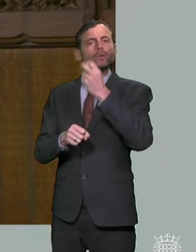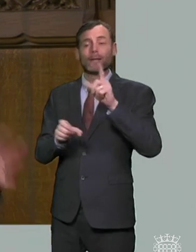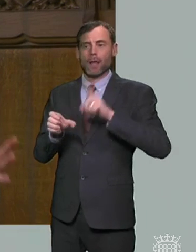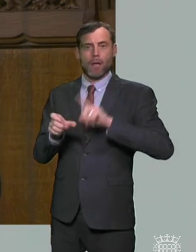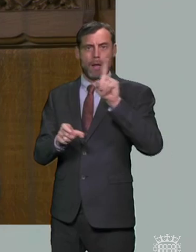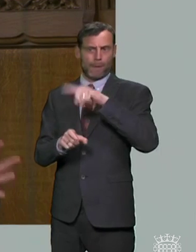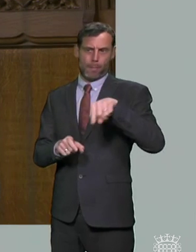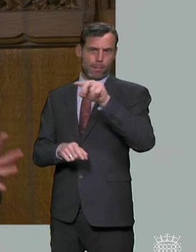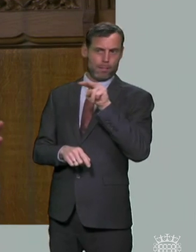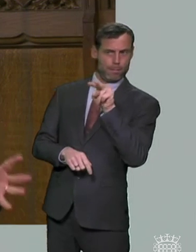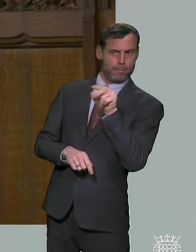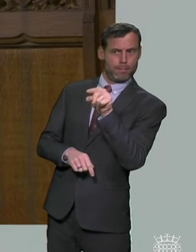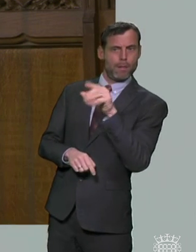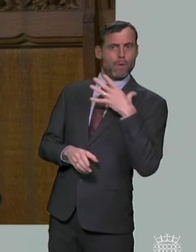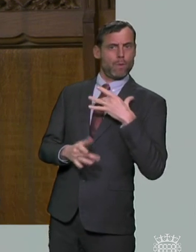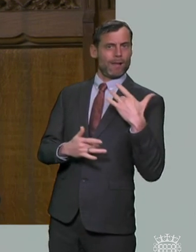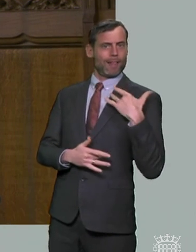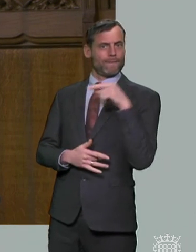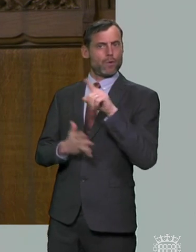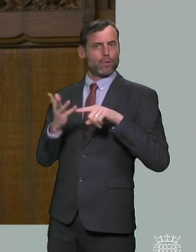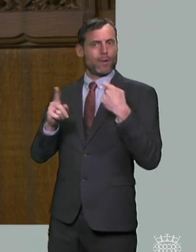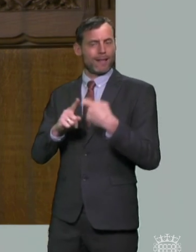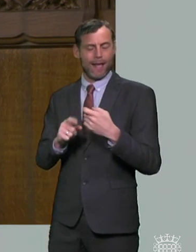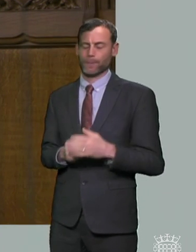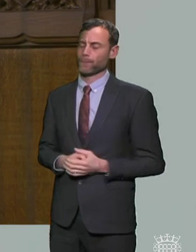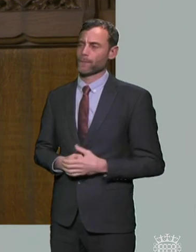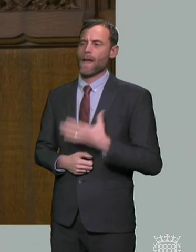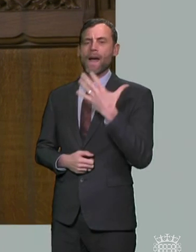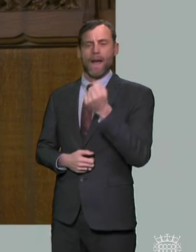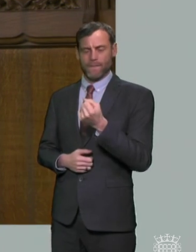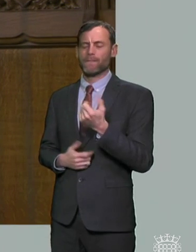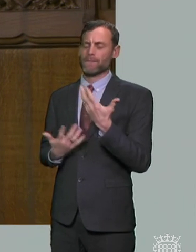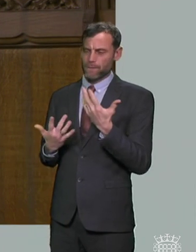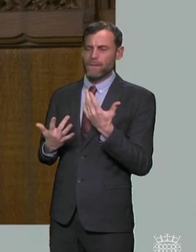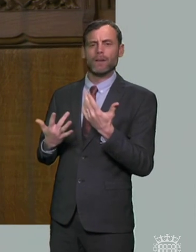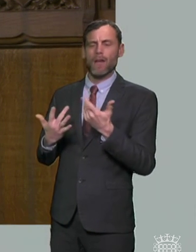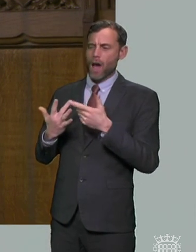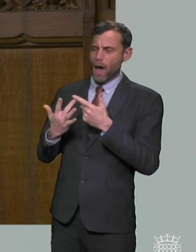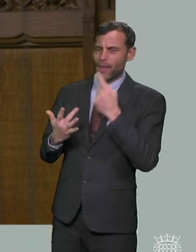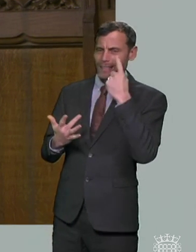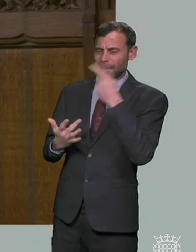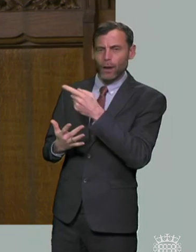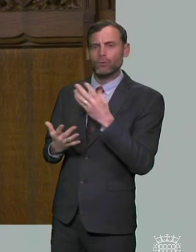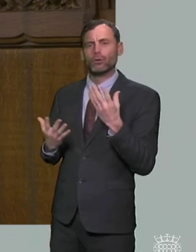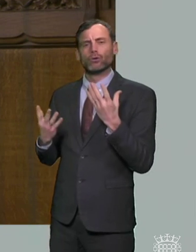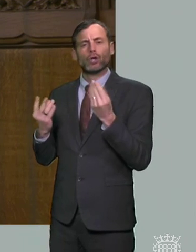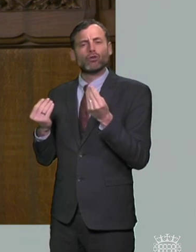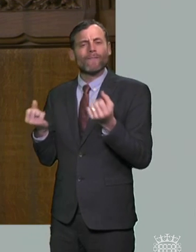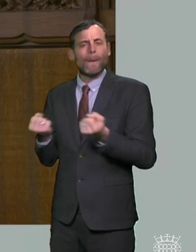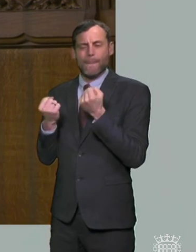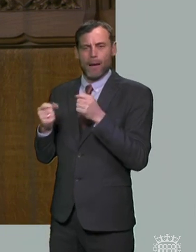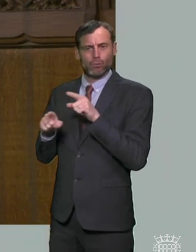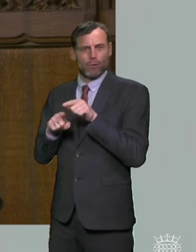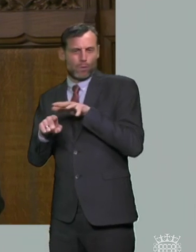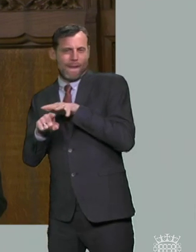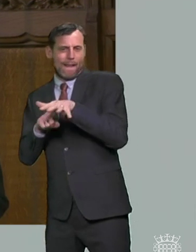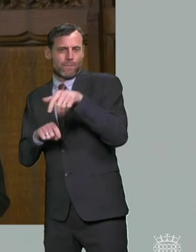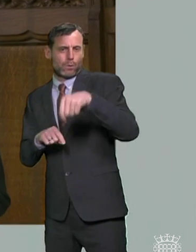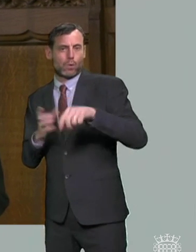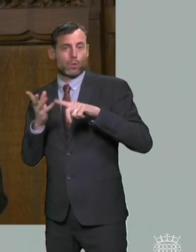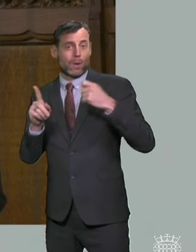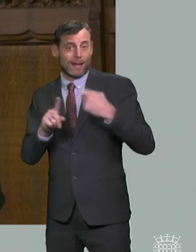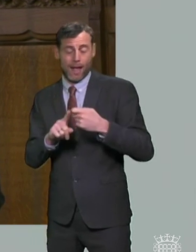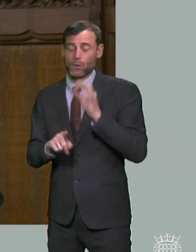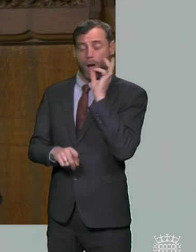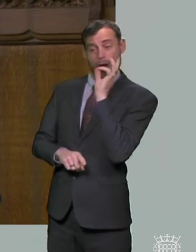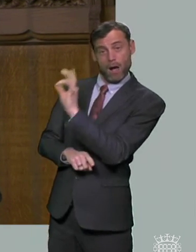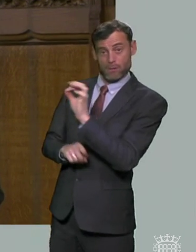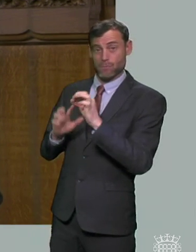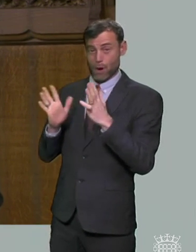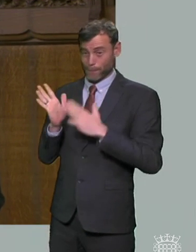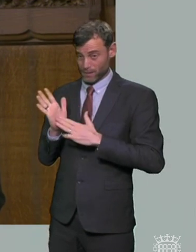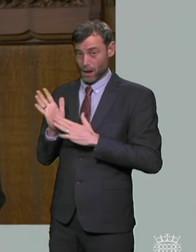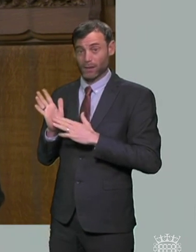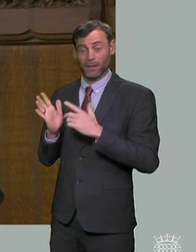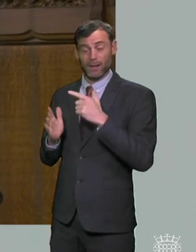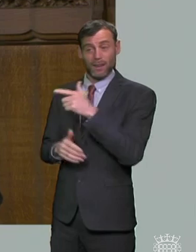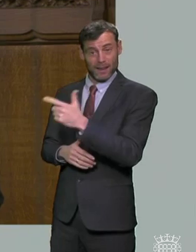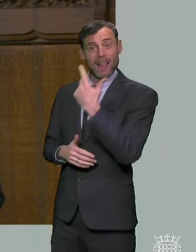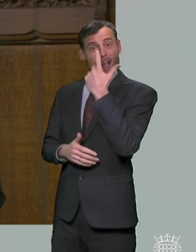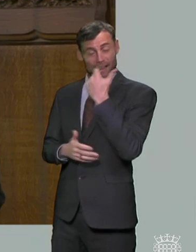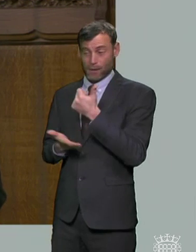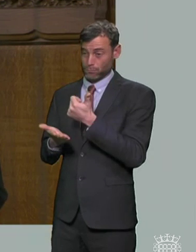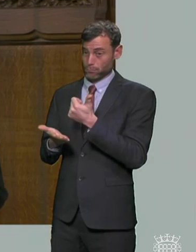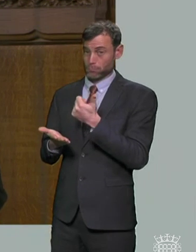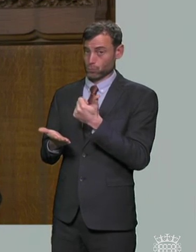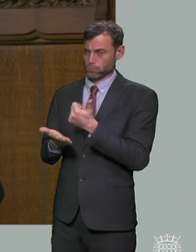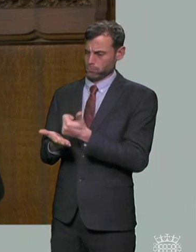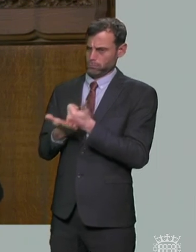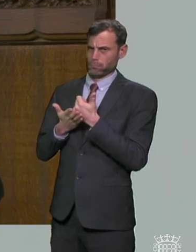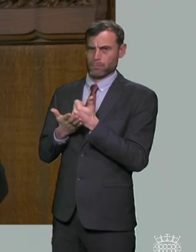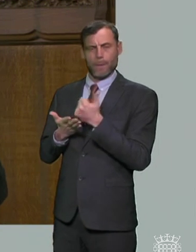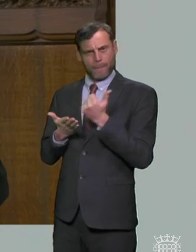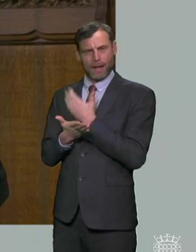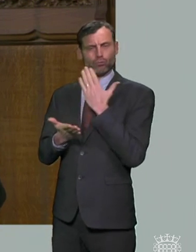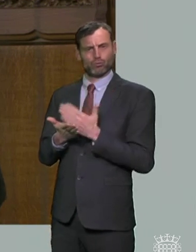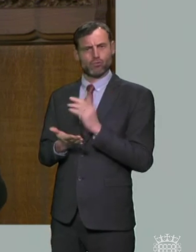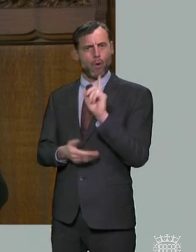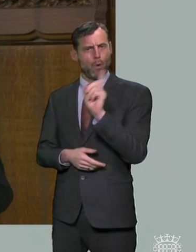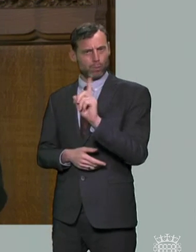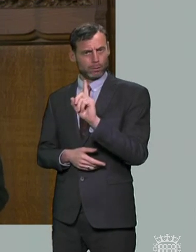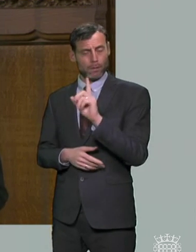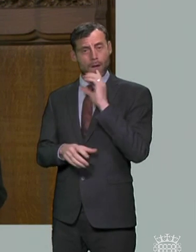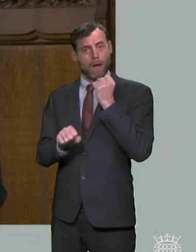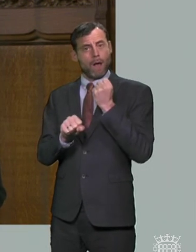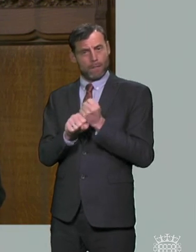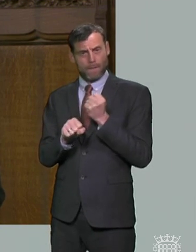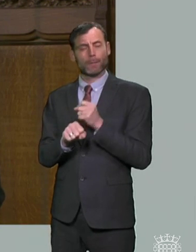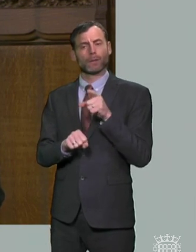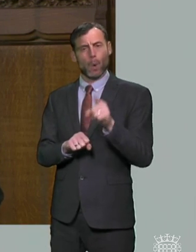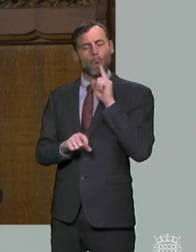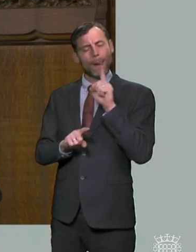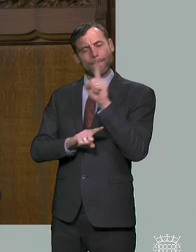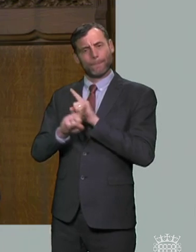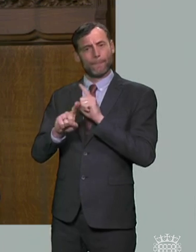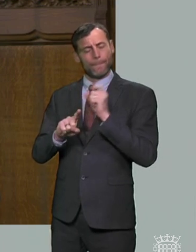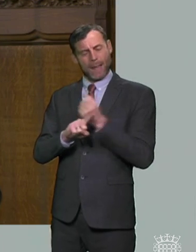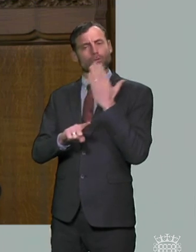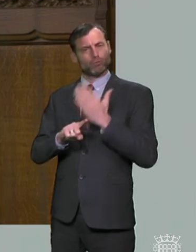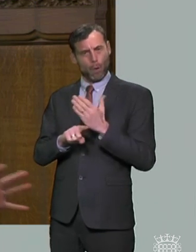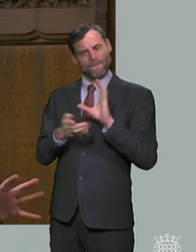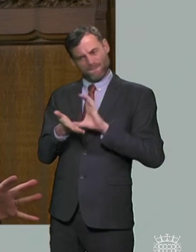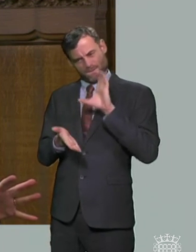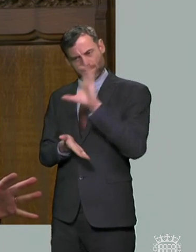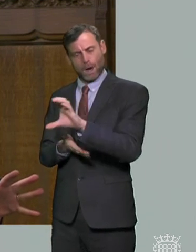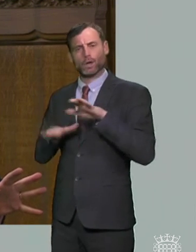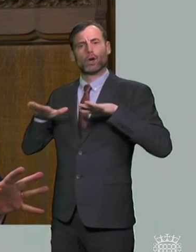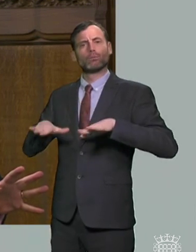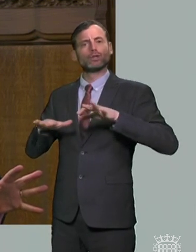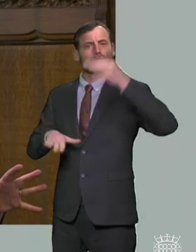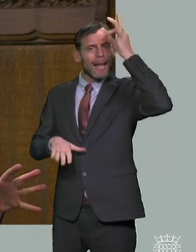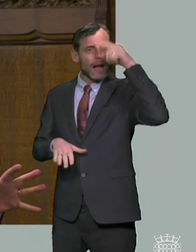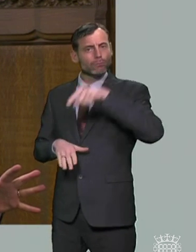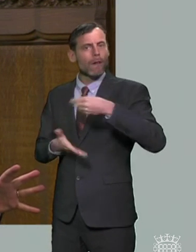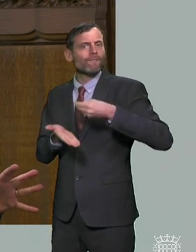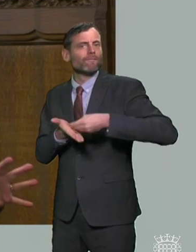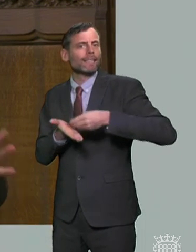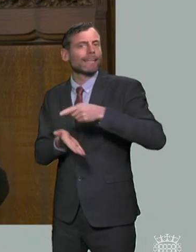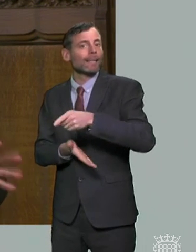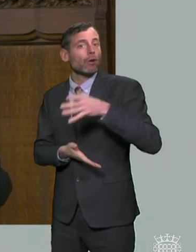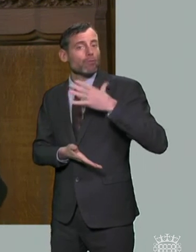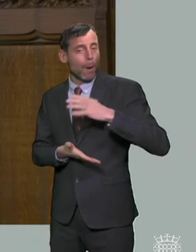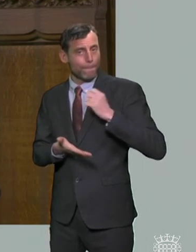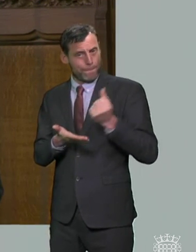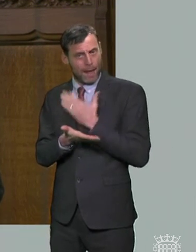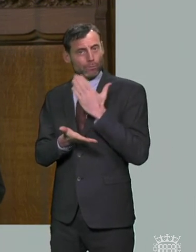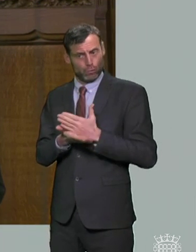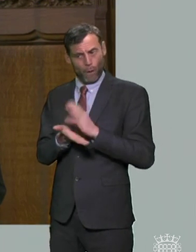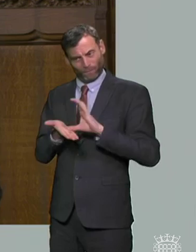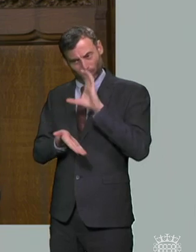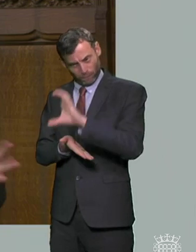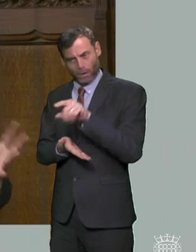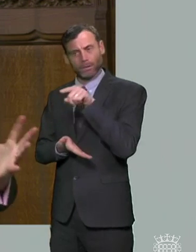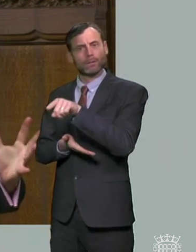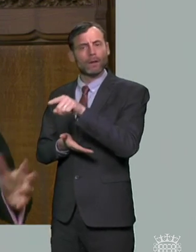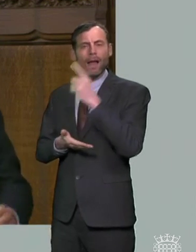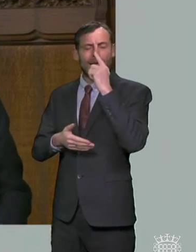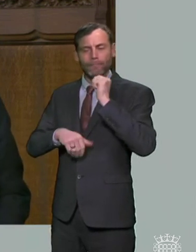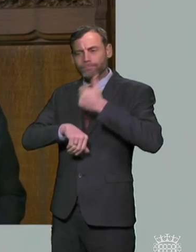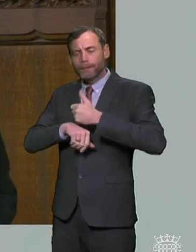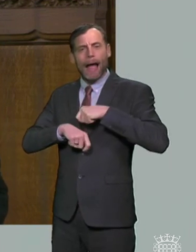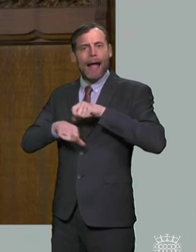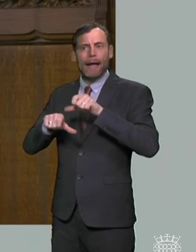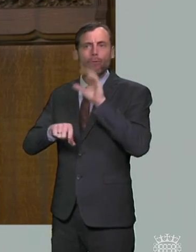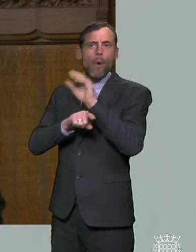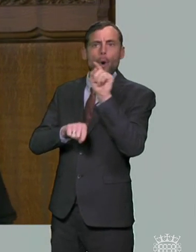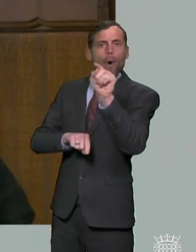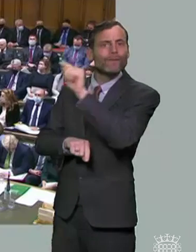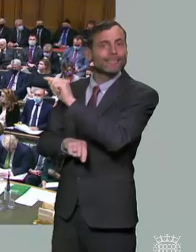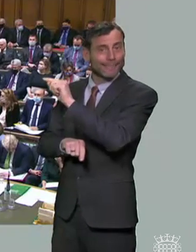Amid intense soft power competition from other countries, including China, will the Prime Minister assure me and other members of the British Council all-party parliamentary group that the Government will meet the British Council’s funding requirements to ensure that it does not have to close any more offices overseas and that it can commit all its energy to retaining our